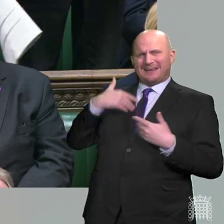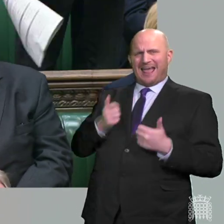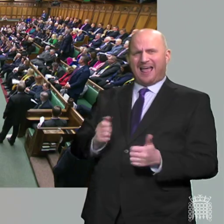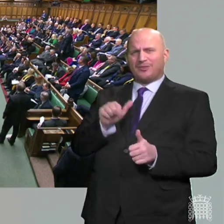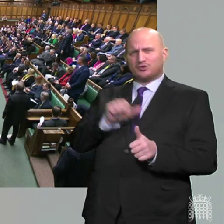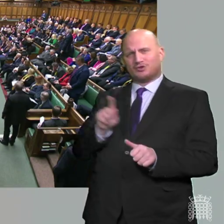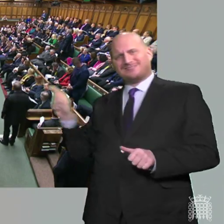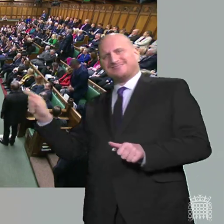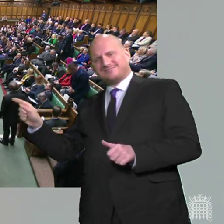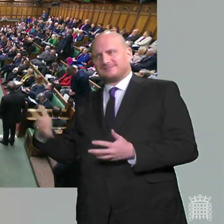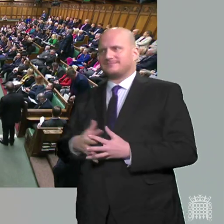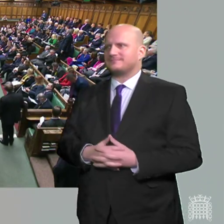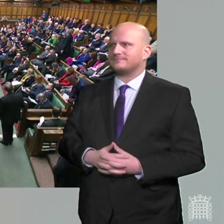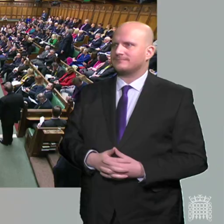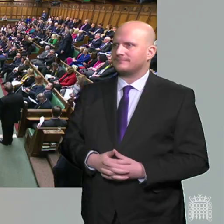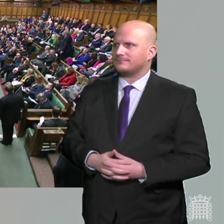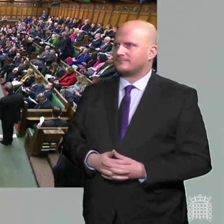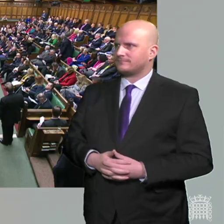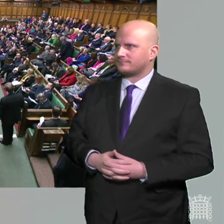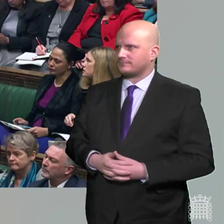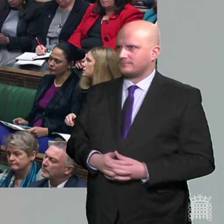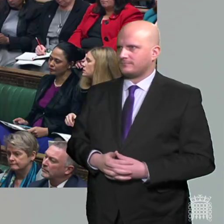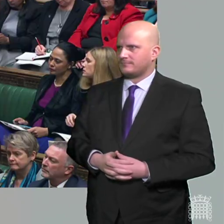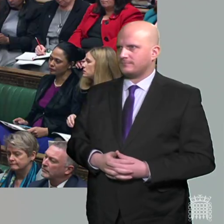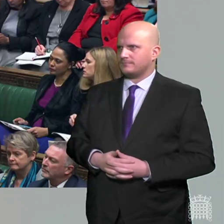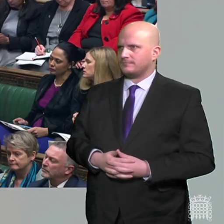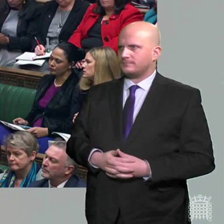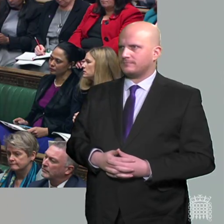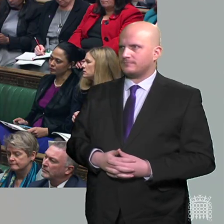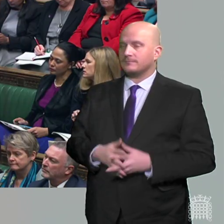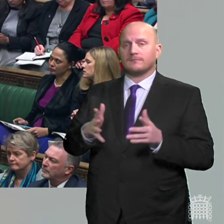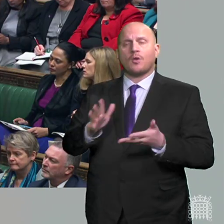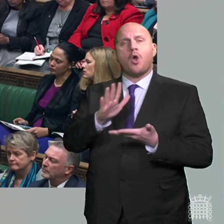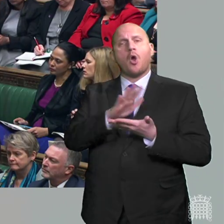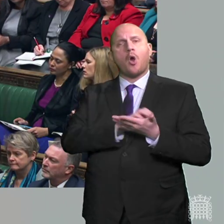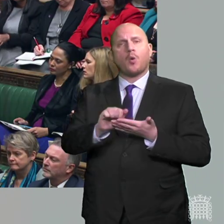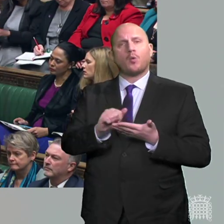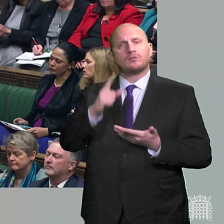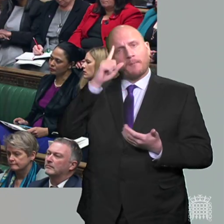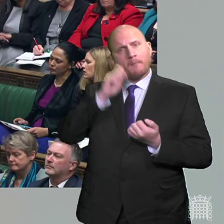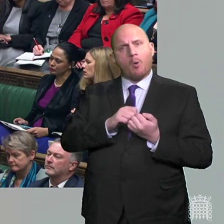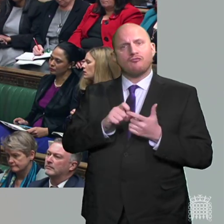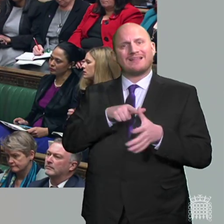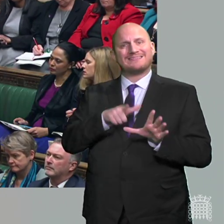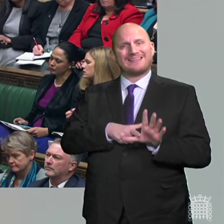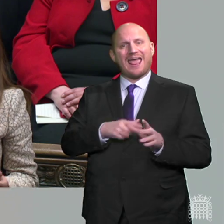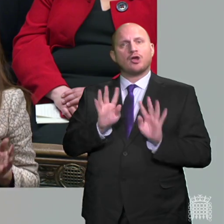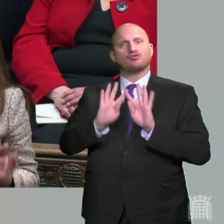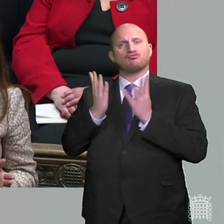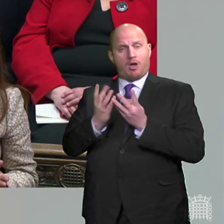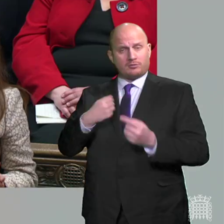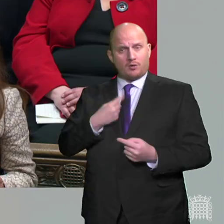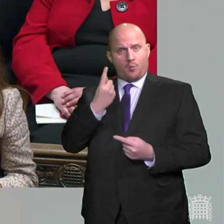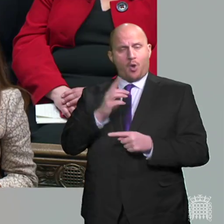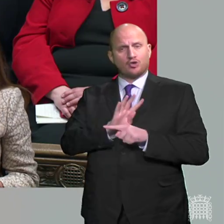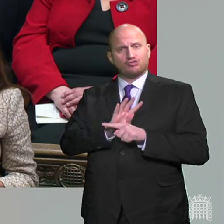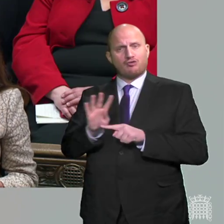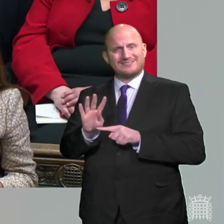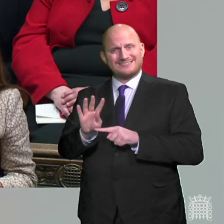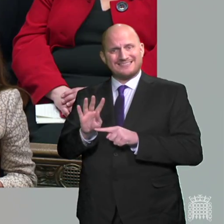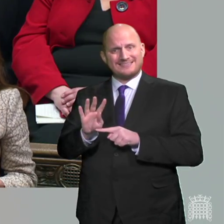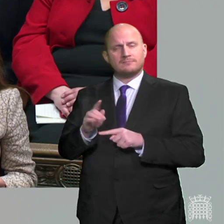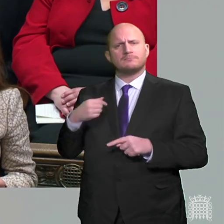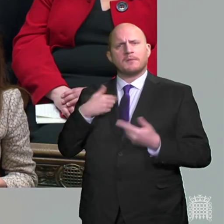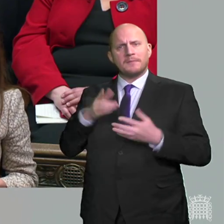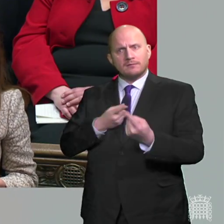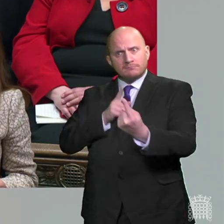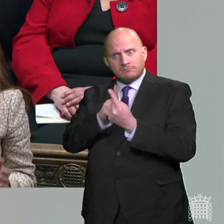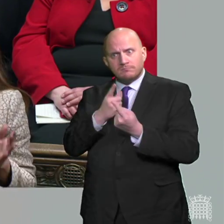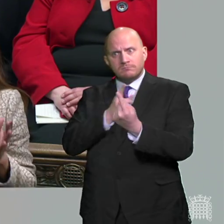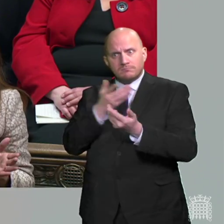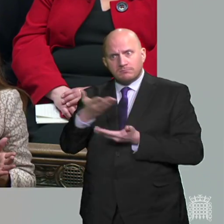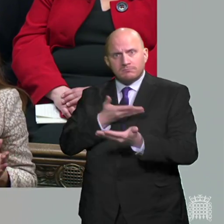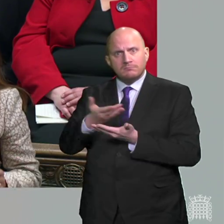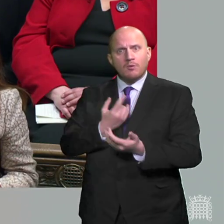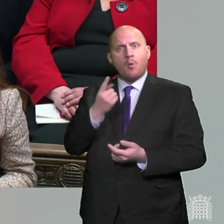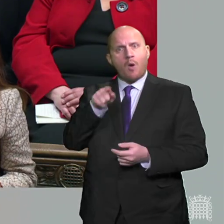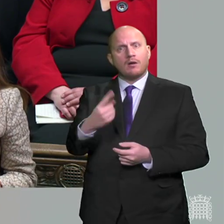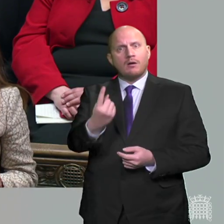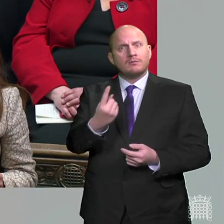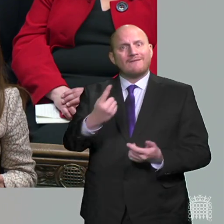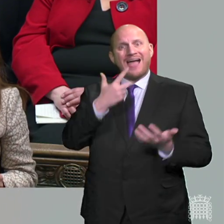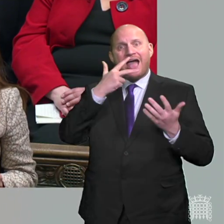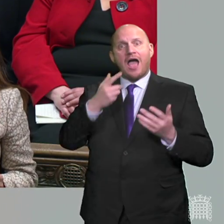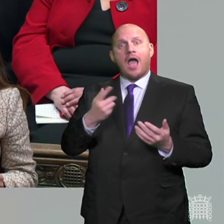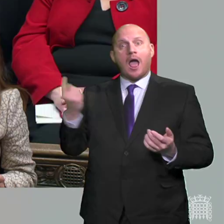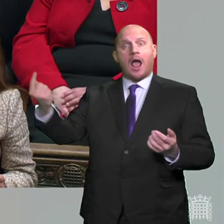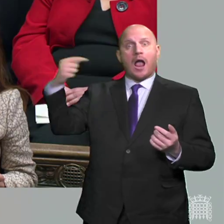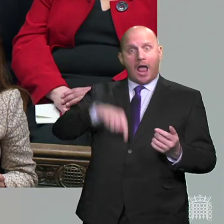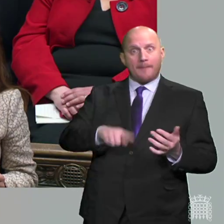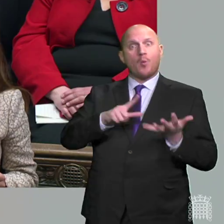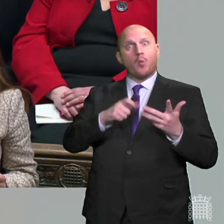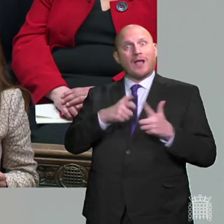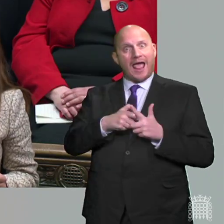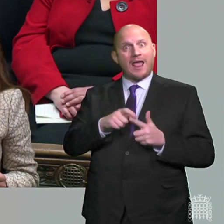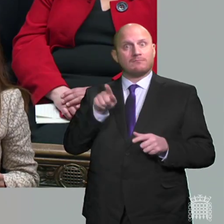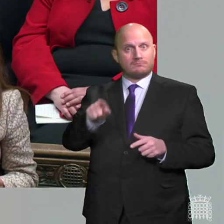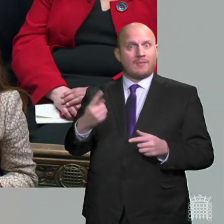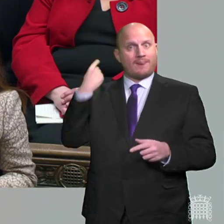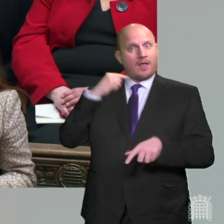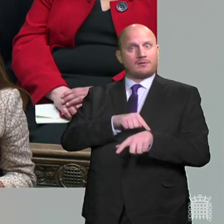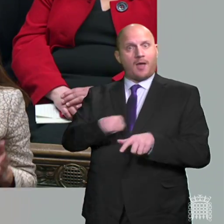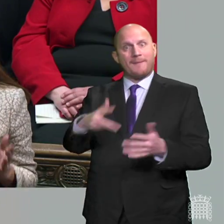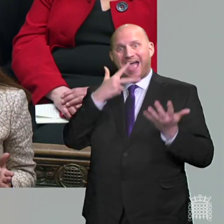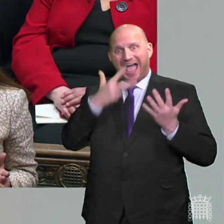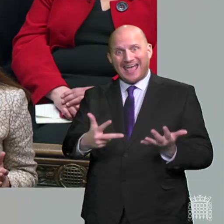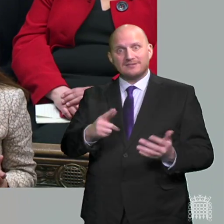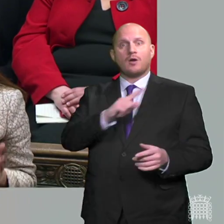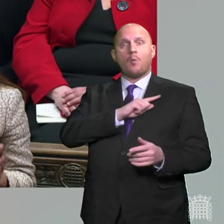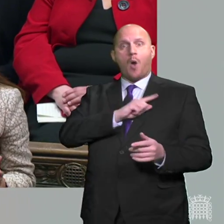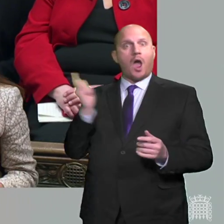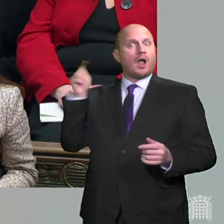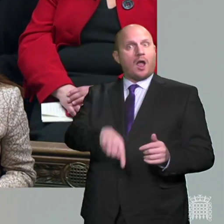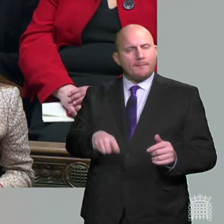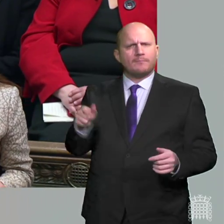This week, as a trustee of the Holocaust Memorial Day Trust, I was honoured to hear from Lia Lesser, a holocaust survivor who came to this country by herself at the age of eight because her parents believed tat the UK was a safe haven for vulnerable children.